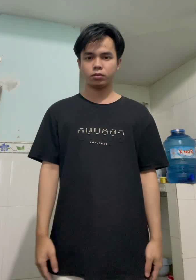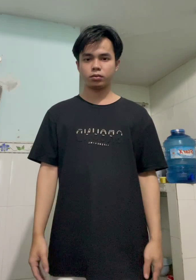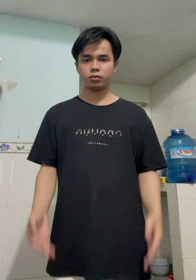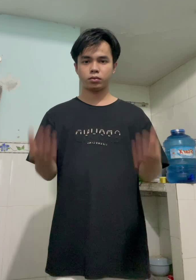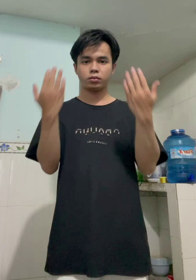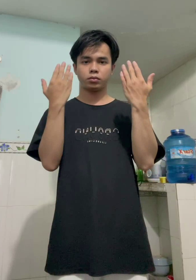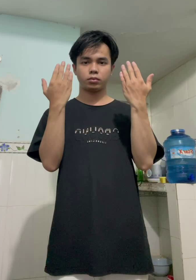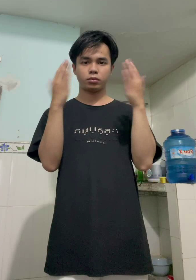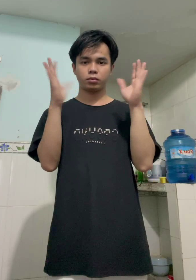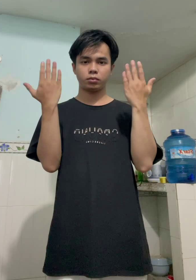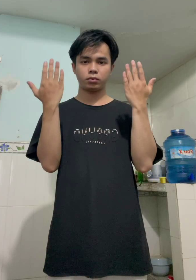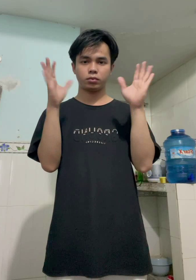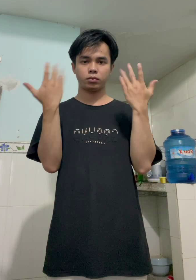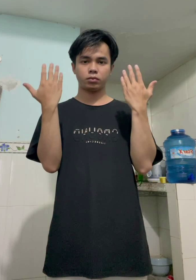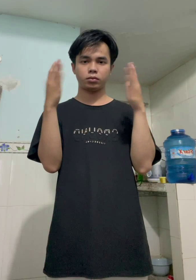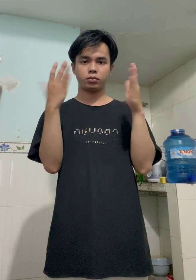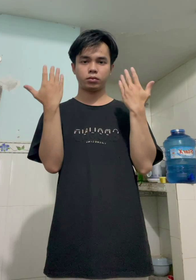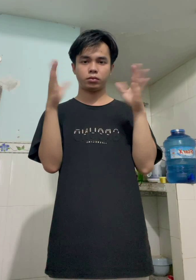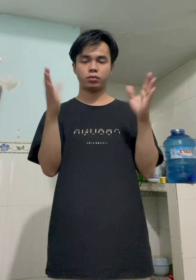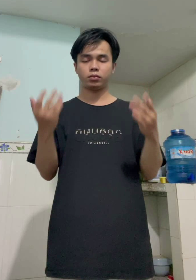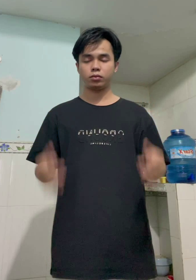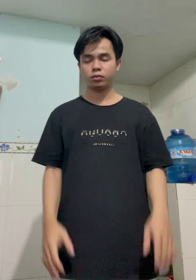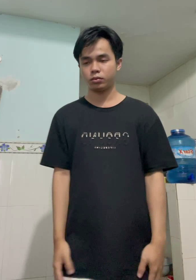vo tay